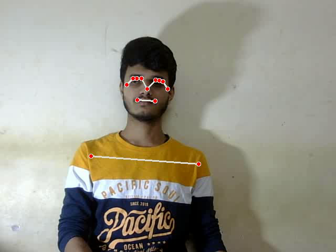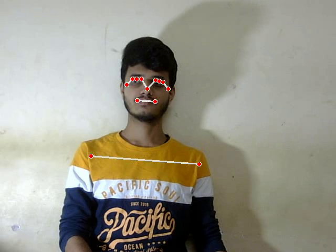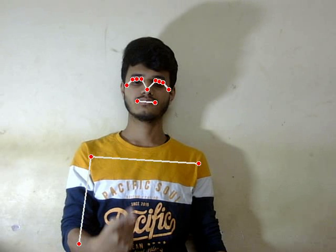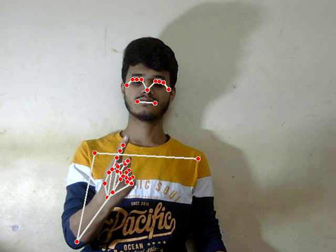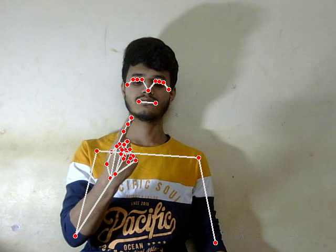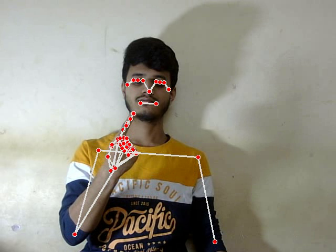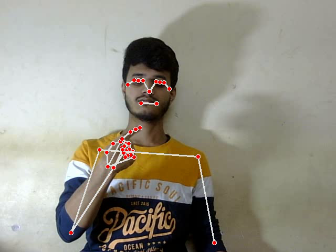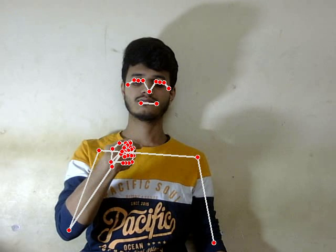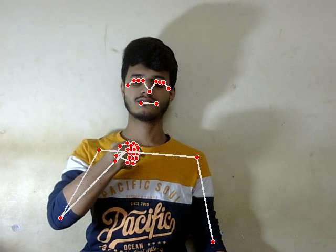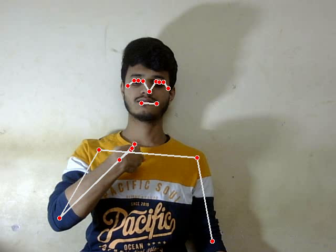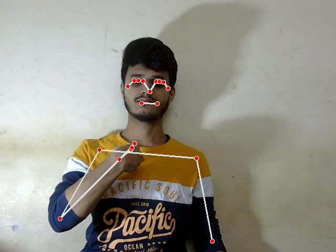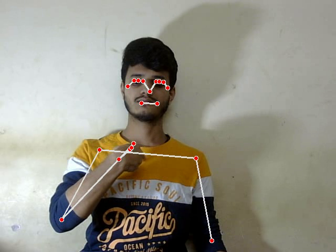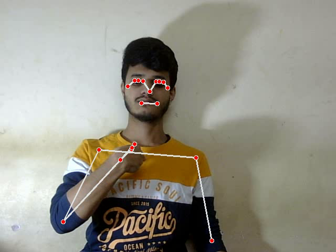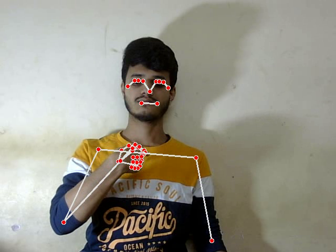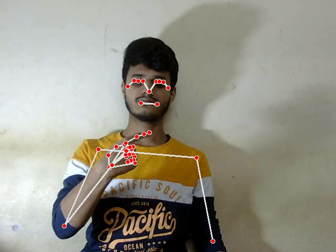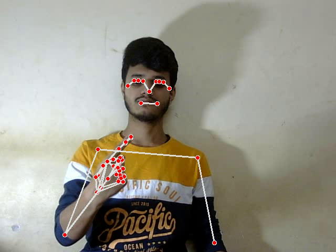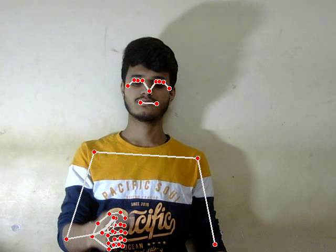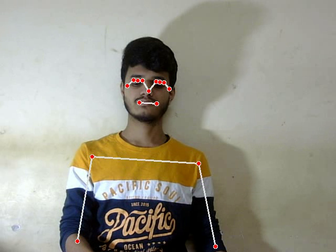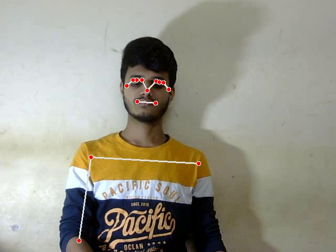I